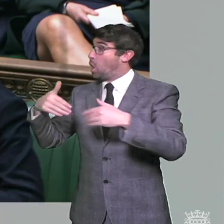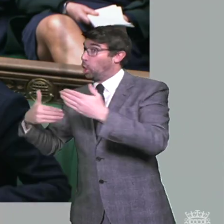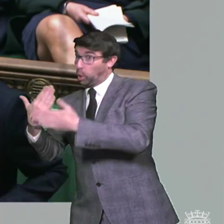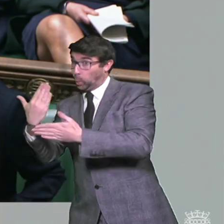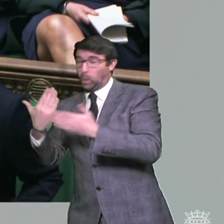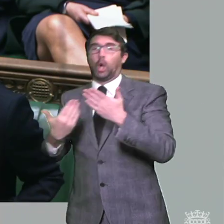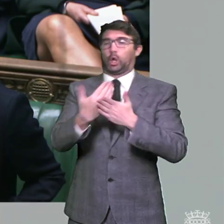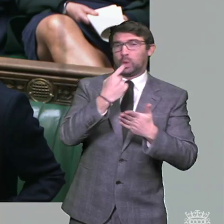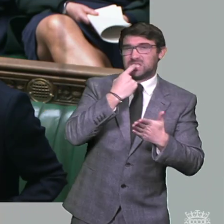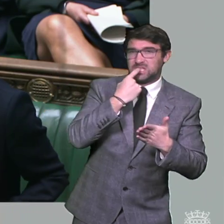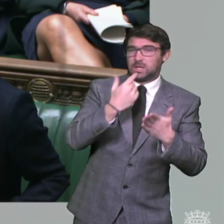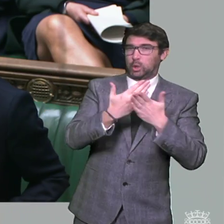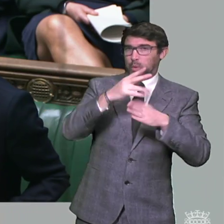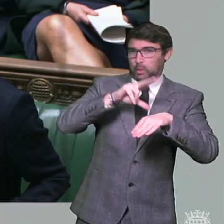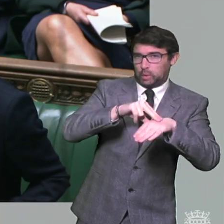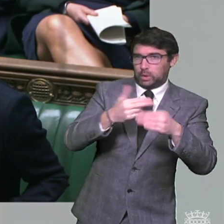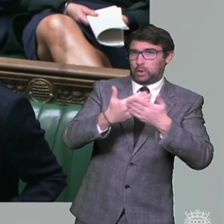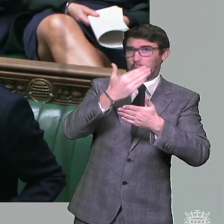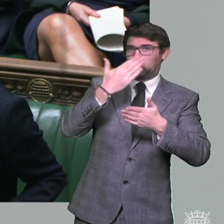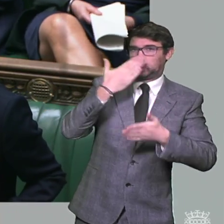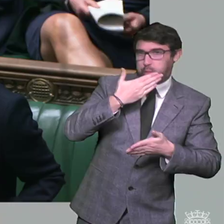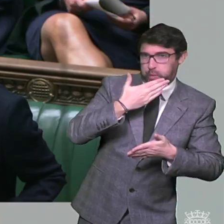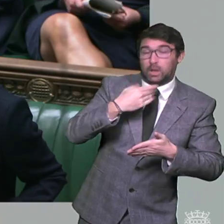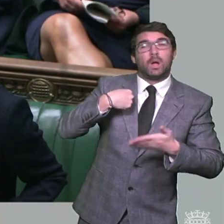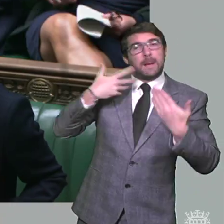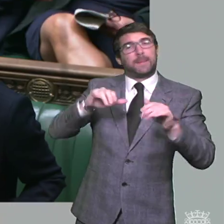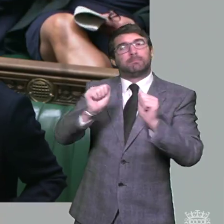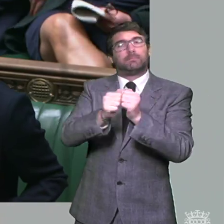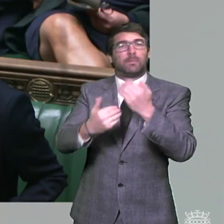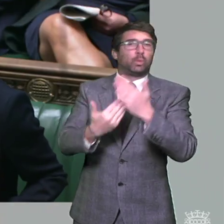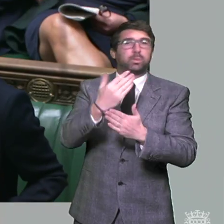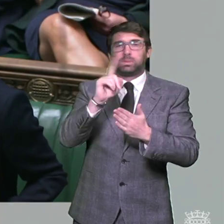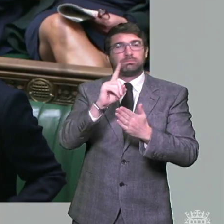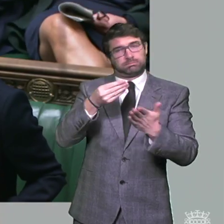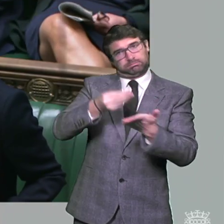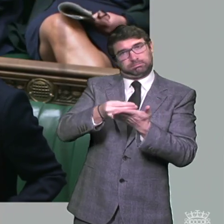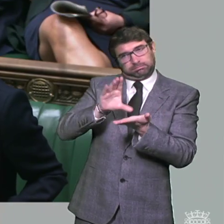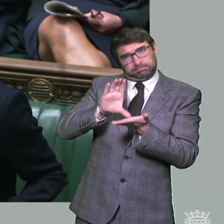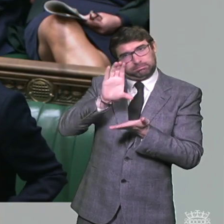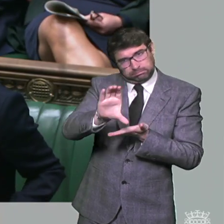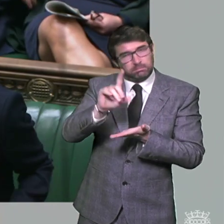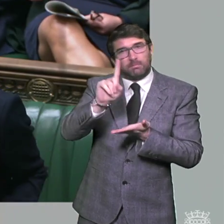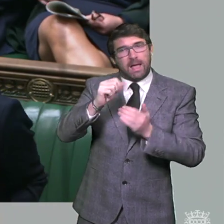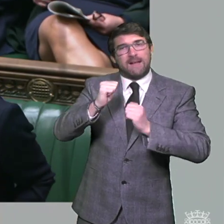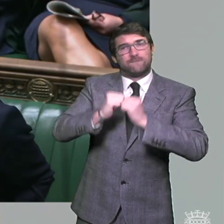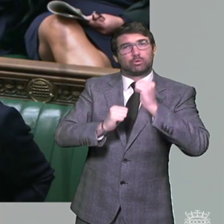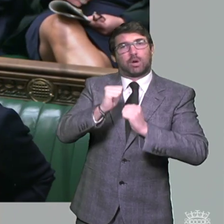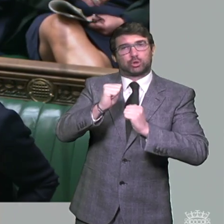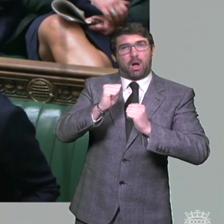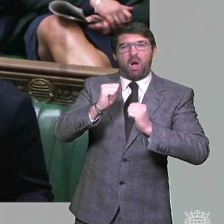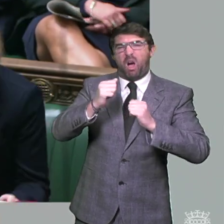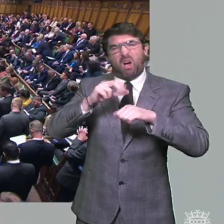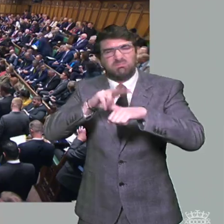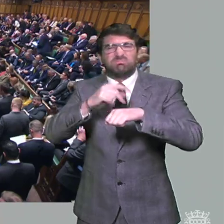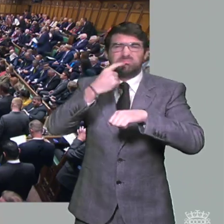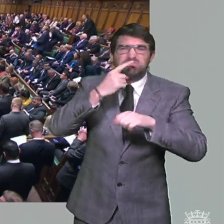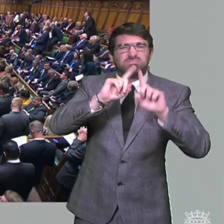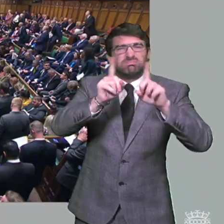That is why we are introducing a new infrastructure levy to make sure that more of the money from developers goes on supporting local communities.